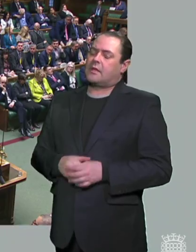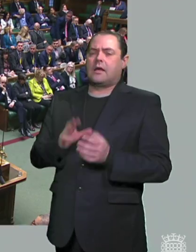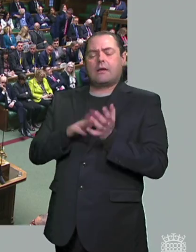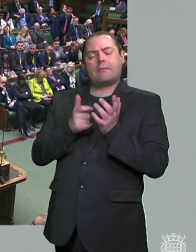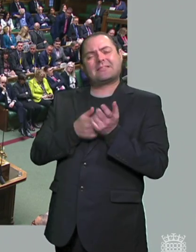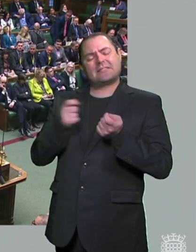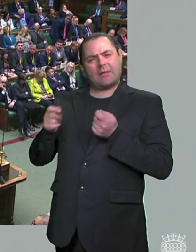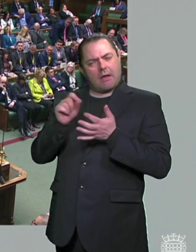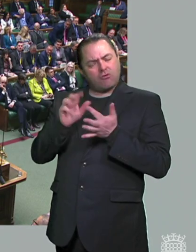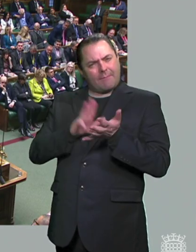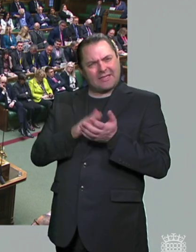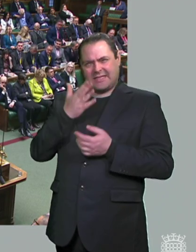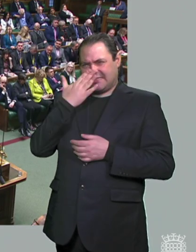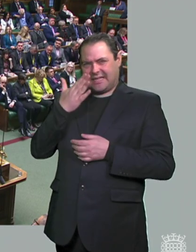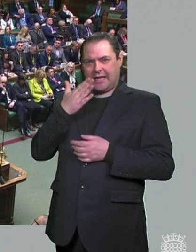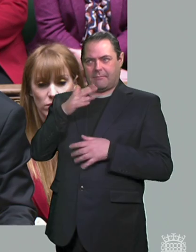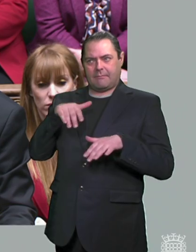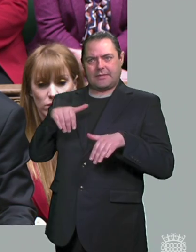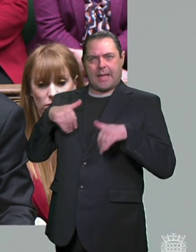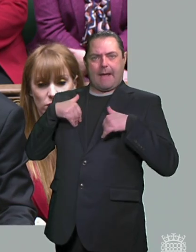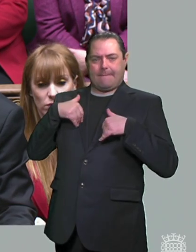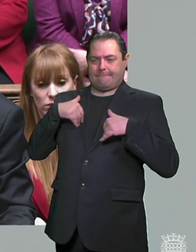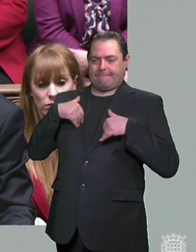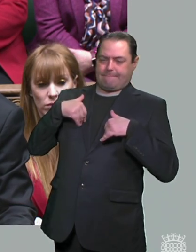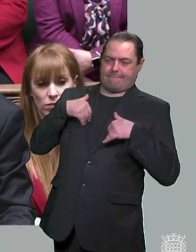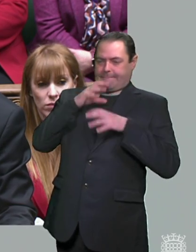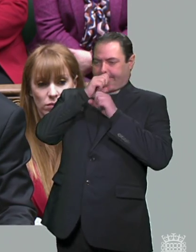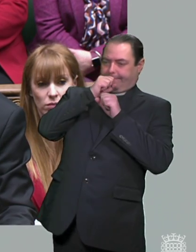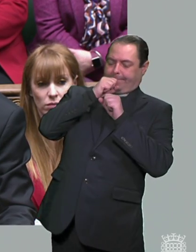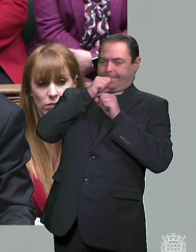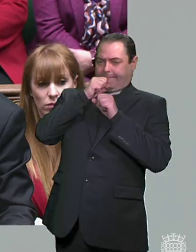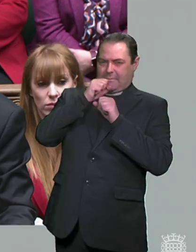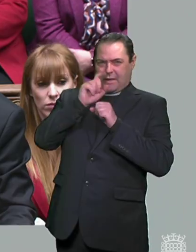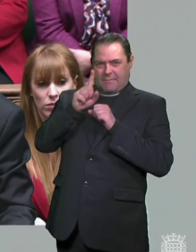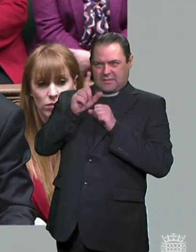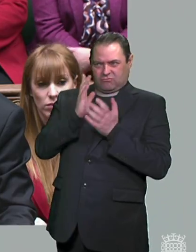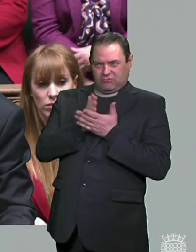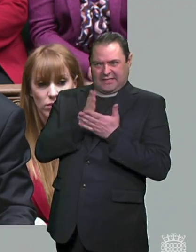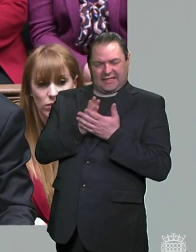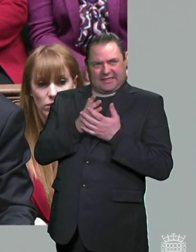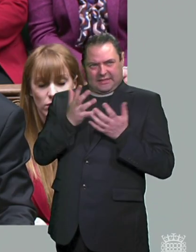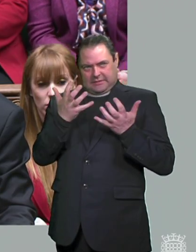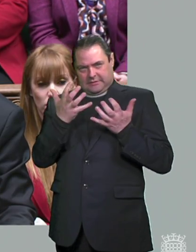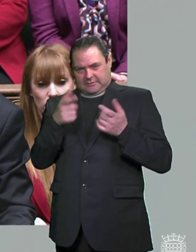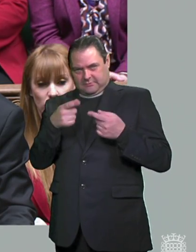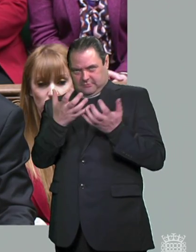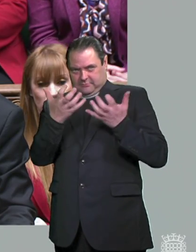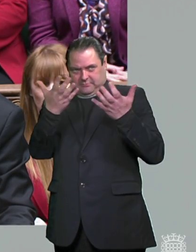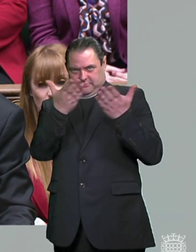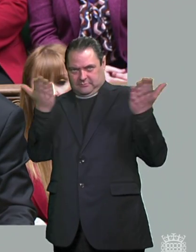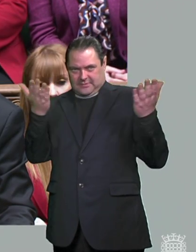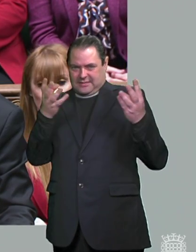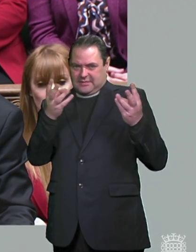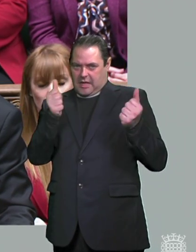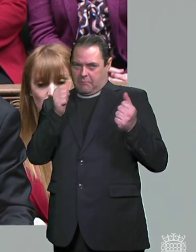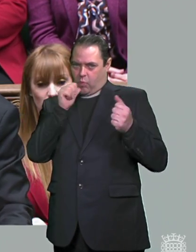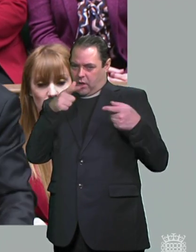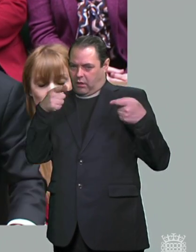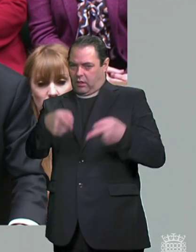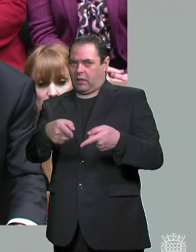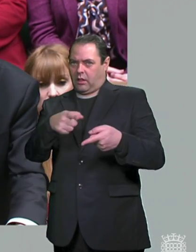The Prime Minister is biting his tongue, but at some point the irreconcilables on his Benches are going to twig, and they are going to come after him.